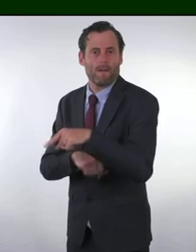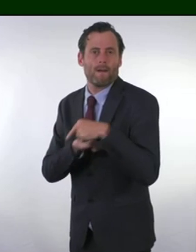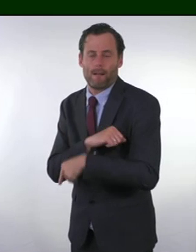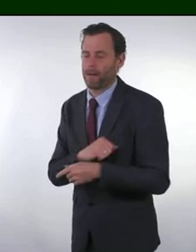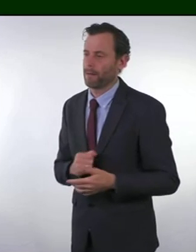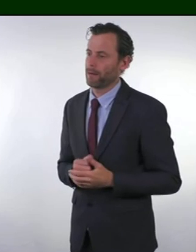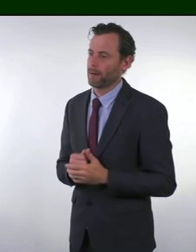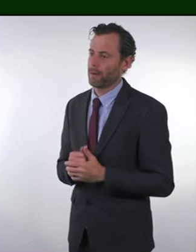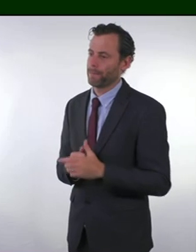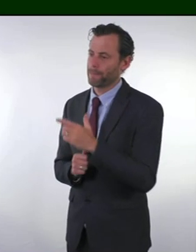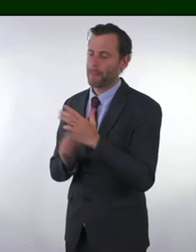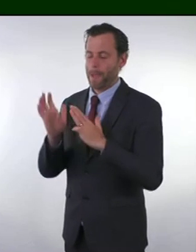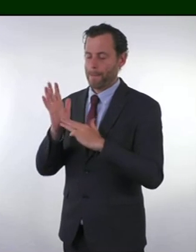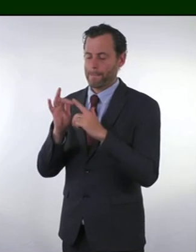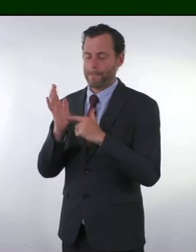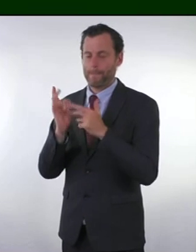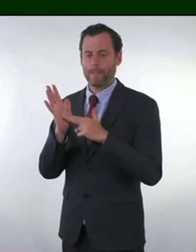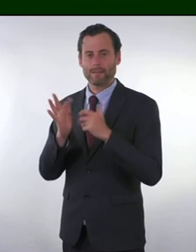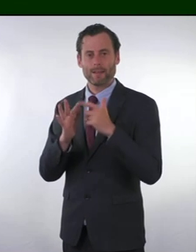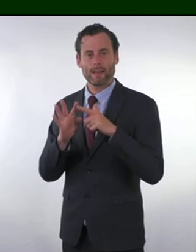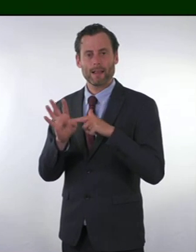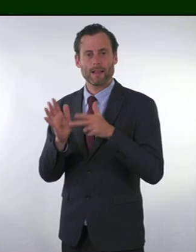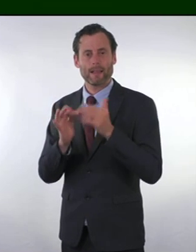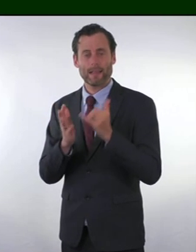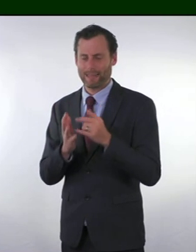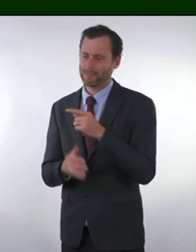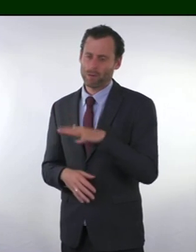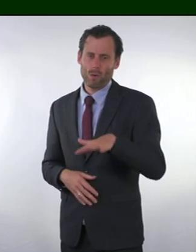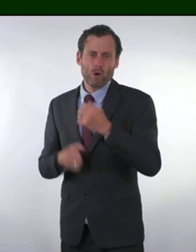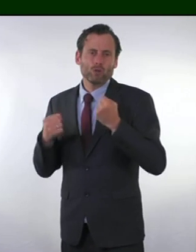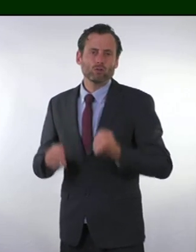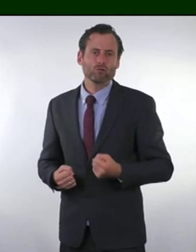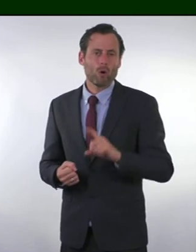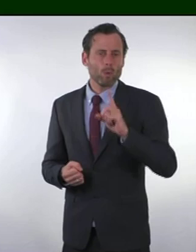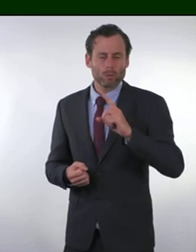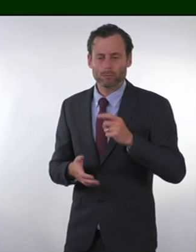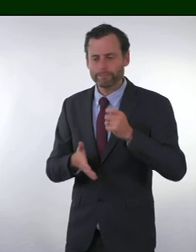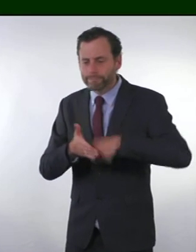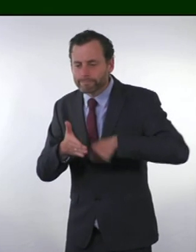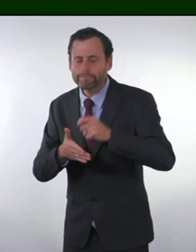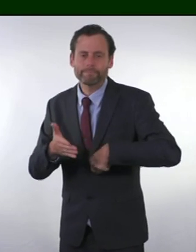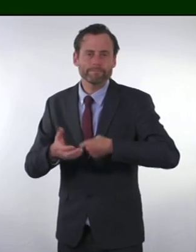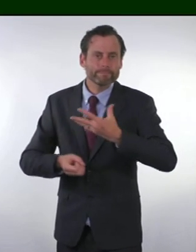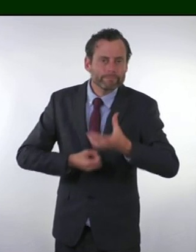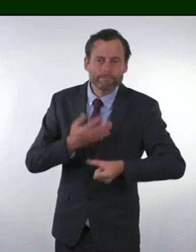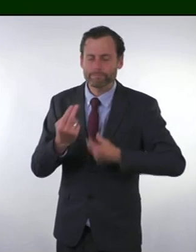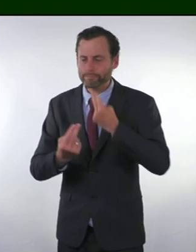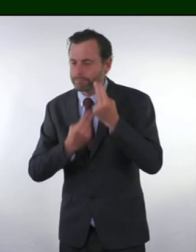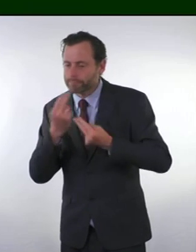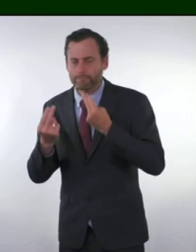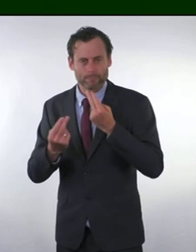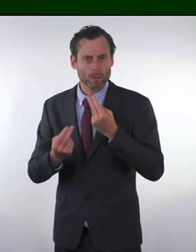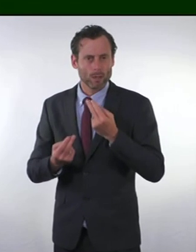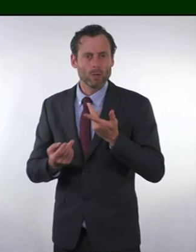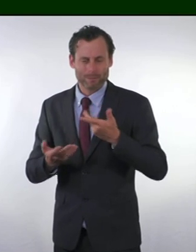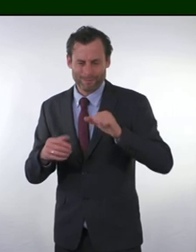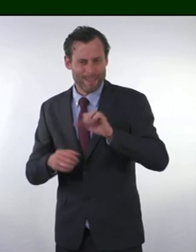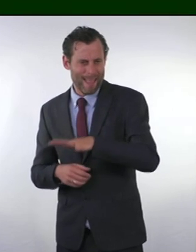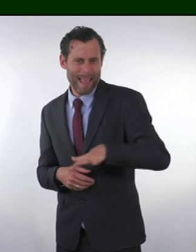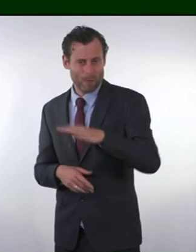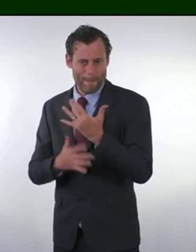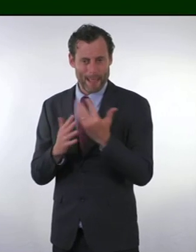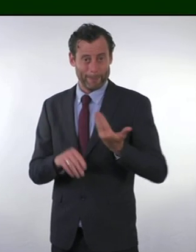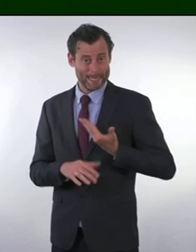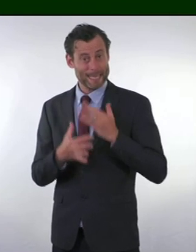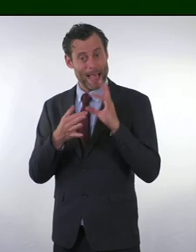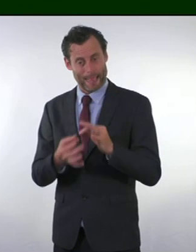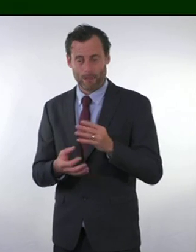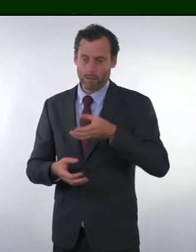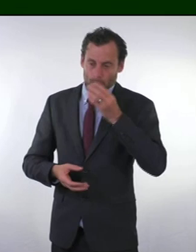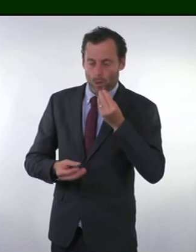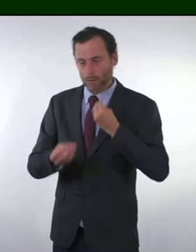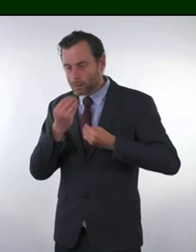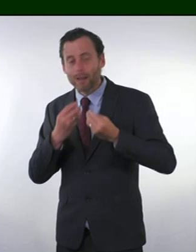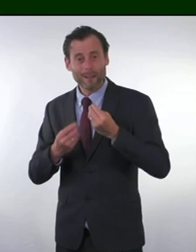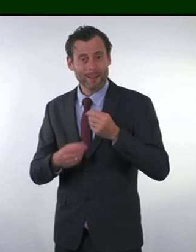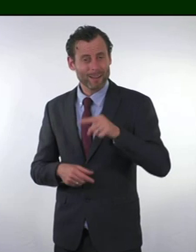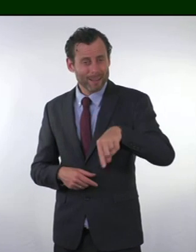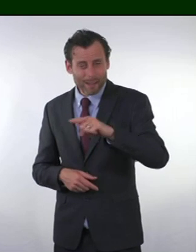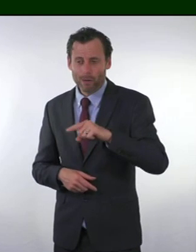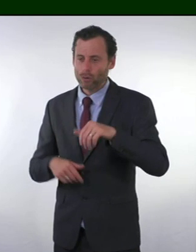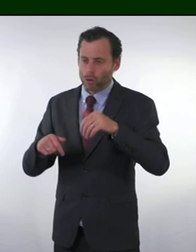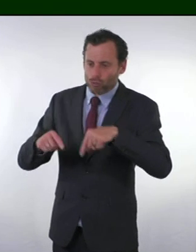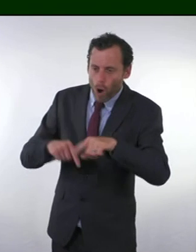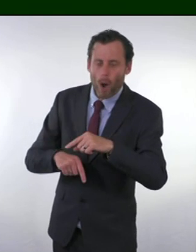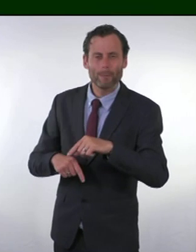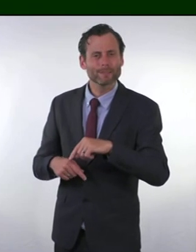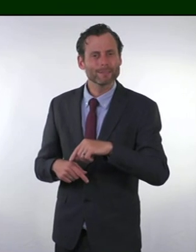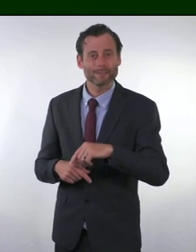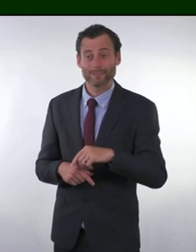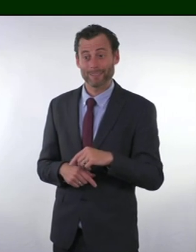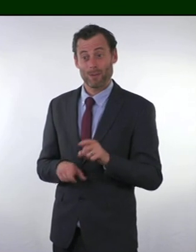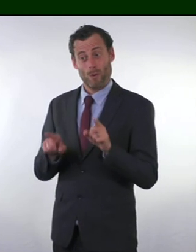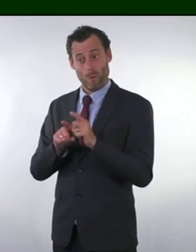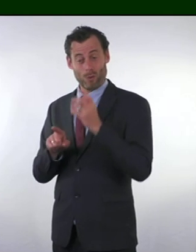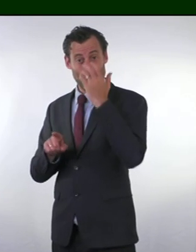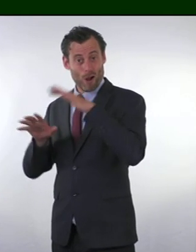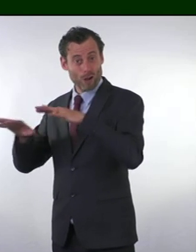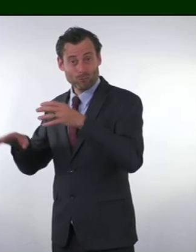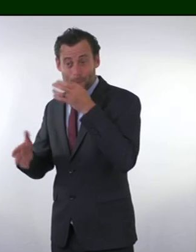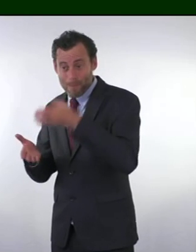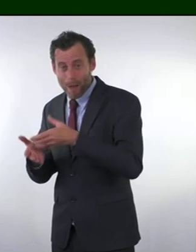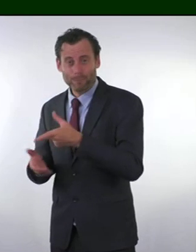Milton Keynes has a significant consumption economy, and our hospitality sector has been particularly hard hit in this global pandemic, not just in central Milton Keynes but in our market towns and, indeed, in our rural pubs.